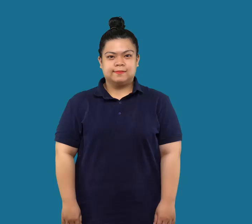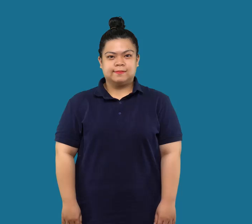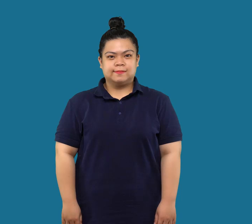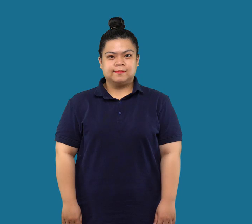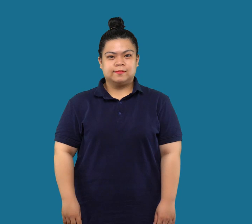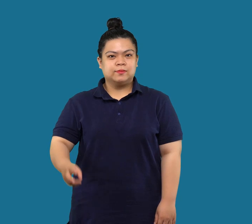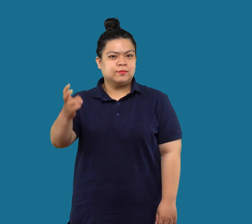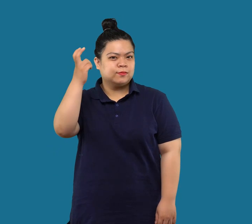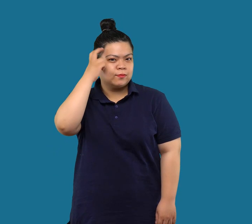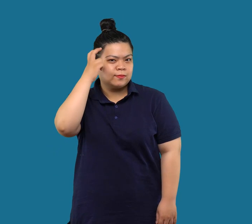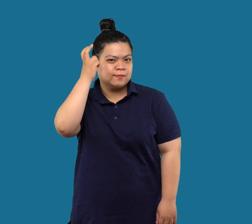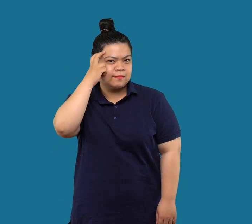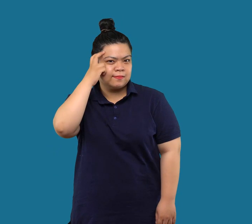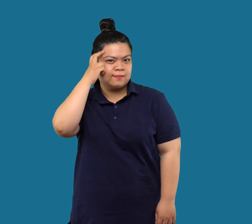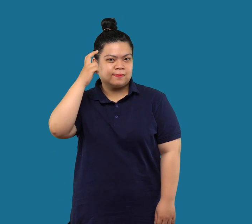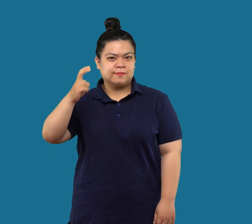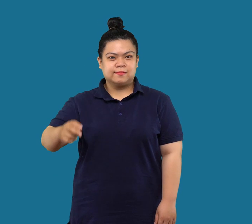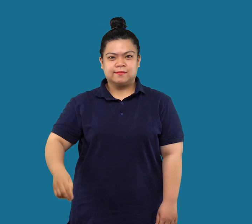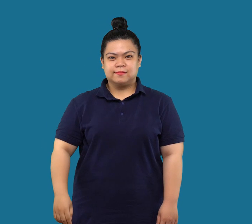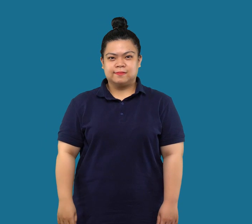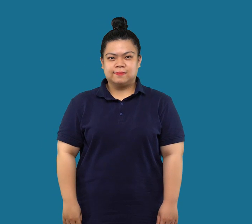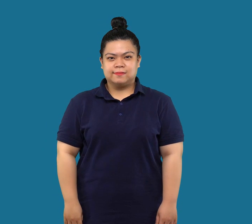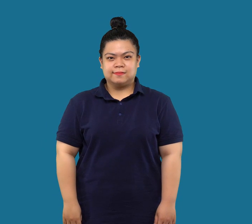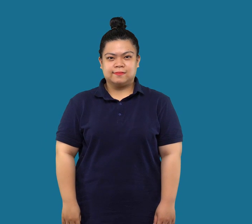thủ tướng